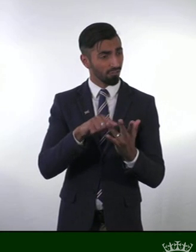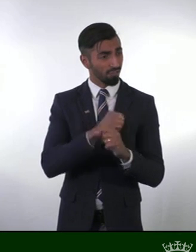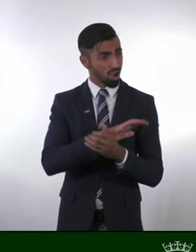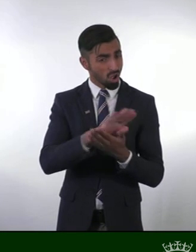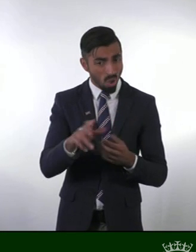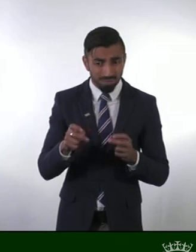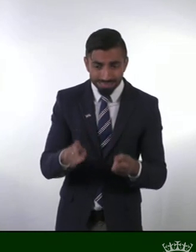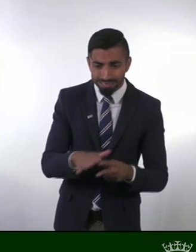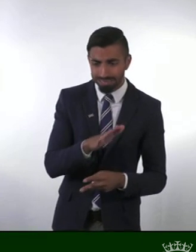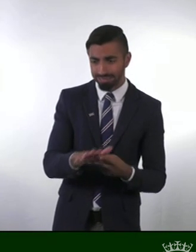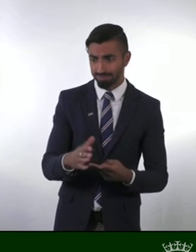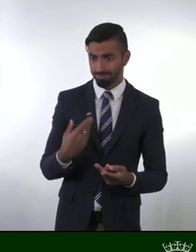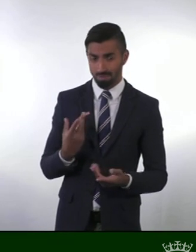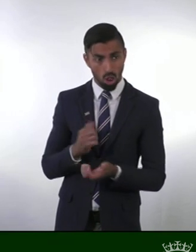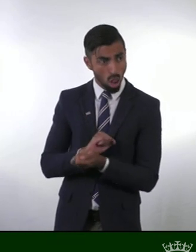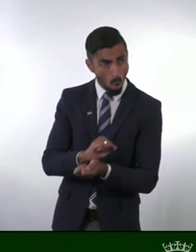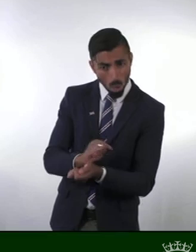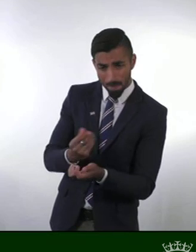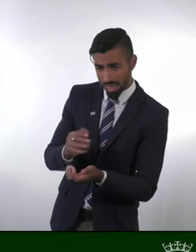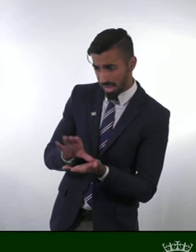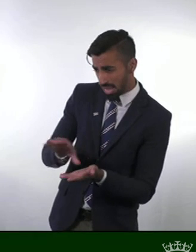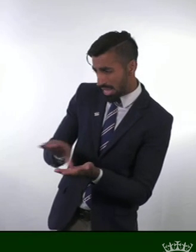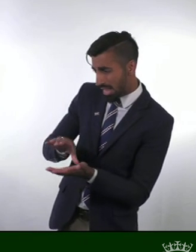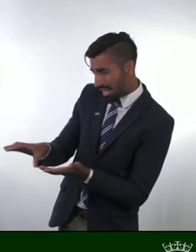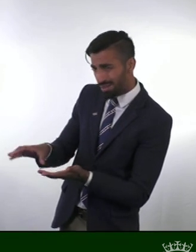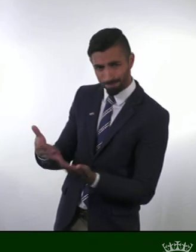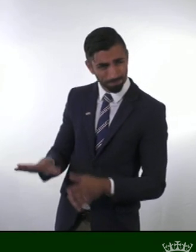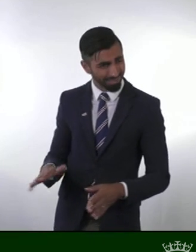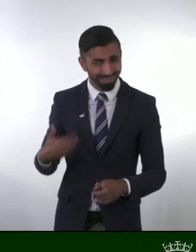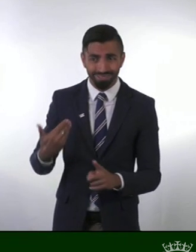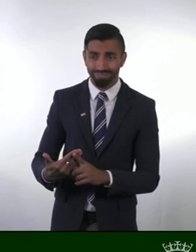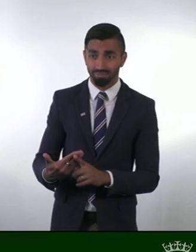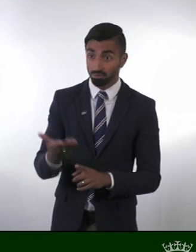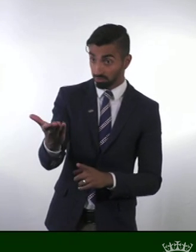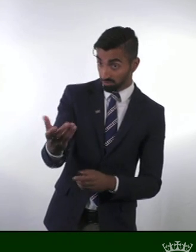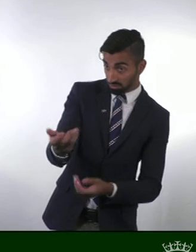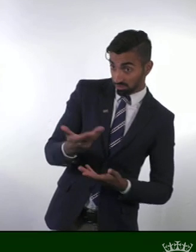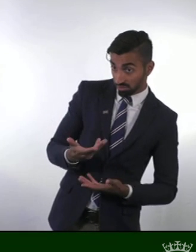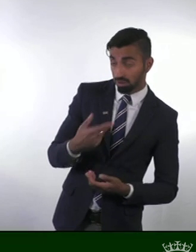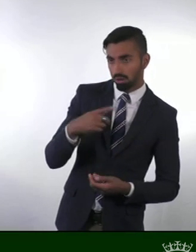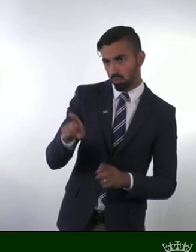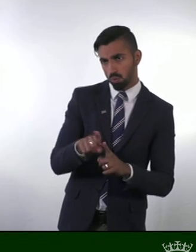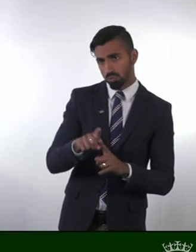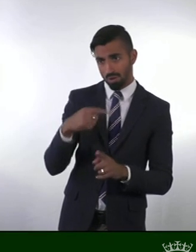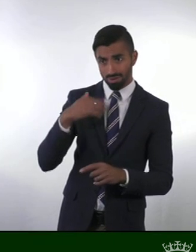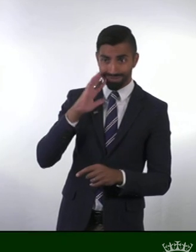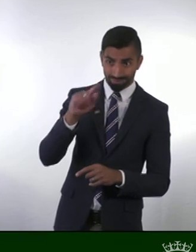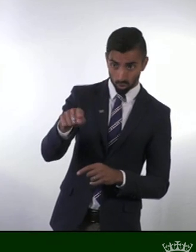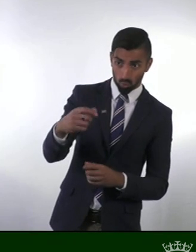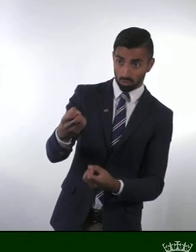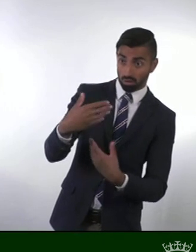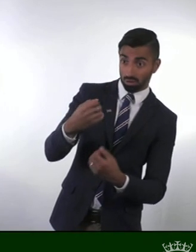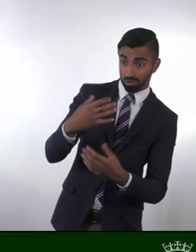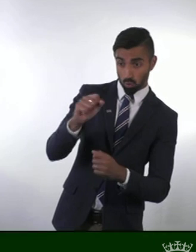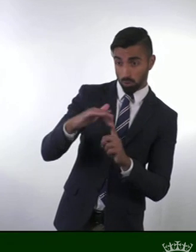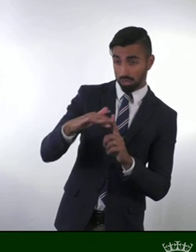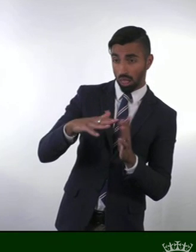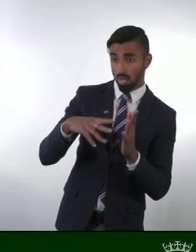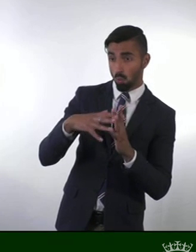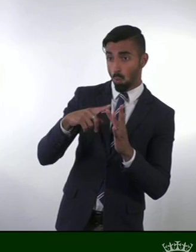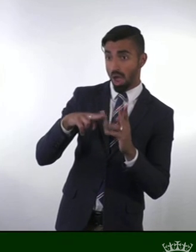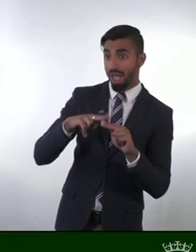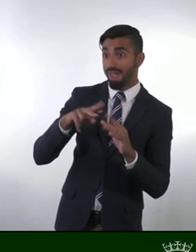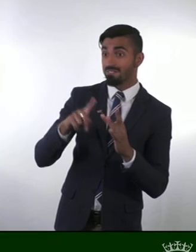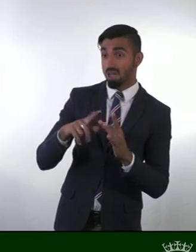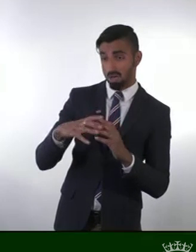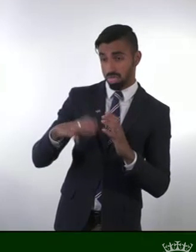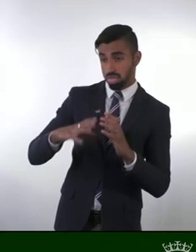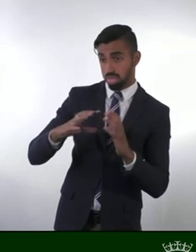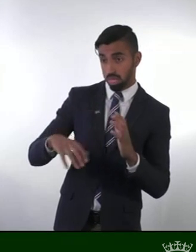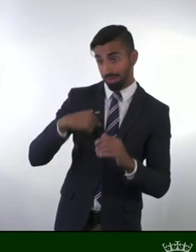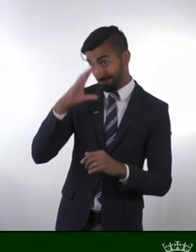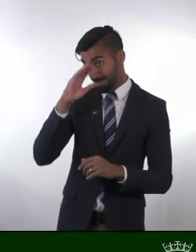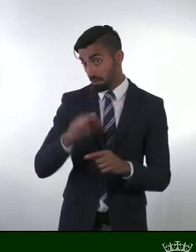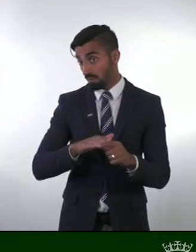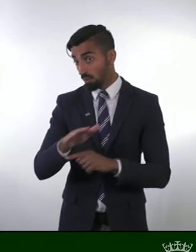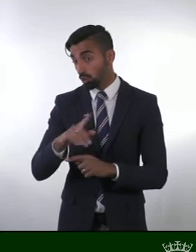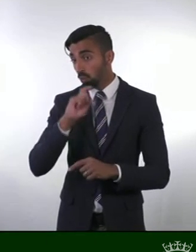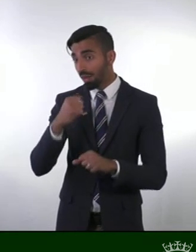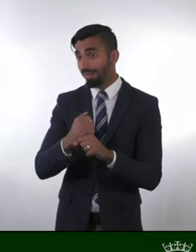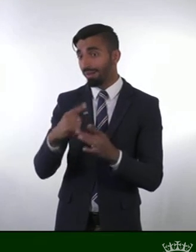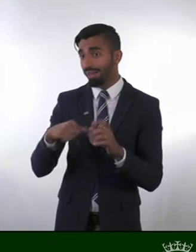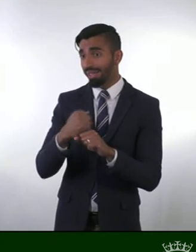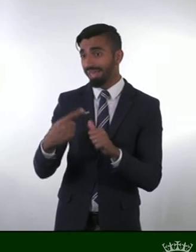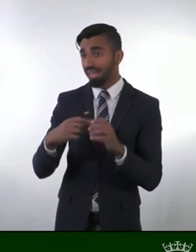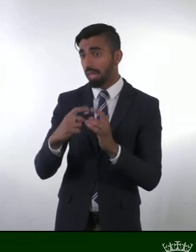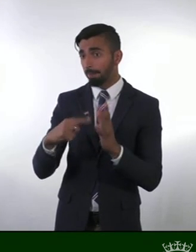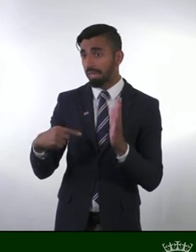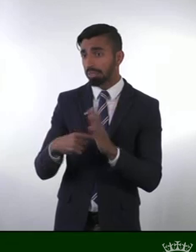Having listened to the honourable Gentleman, I should say I have also pledged that we are going to put in gigabit broadband across the whole of the UK, so that he can be heard more clearly in future.